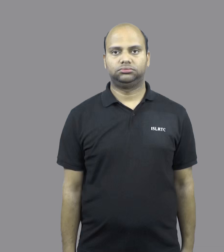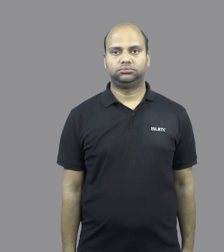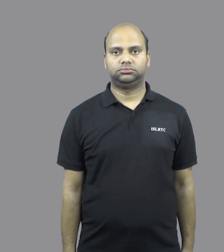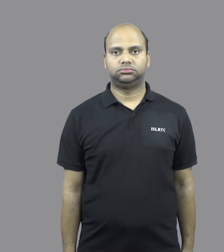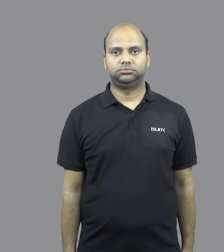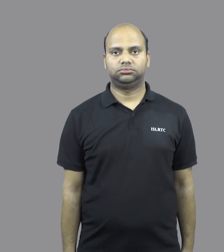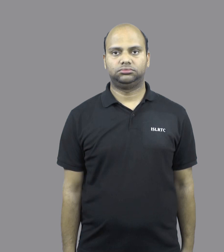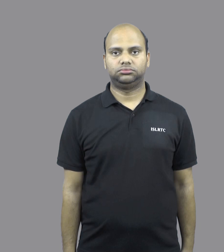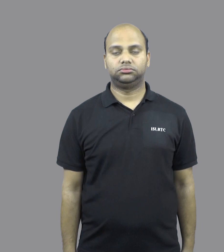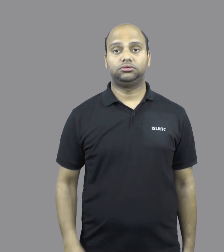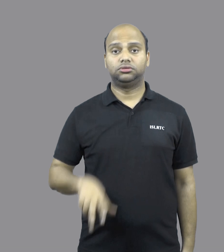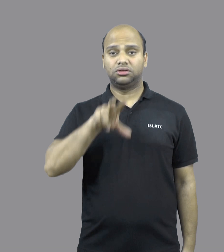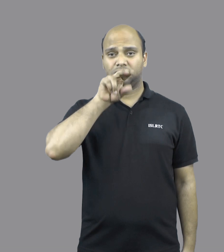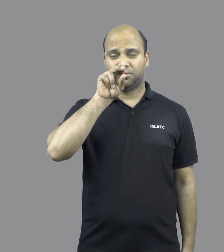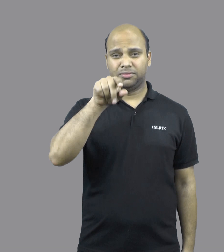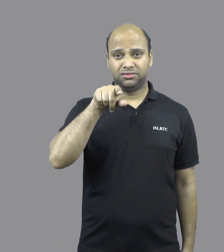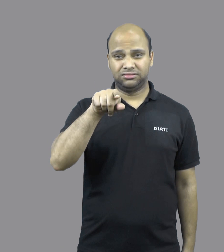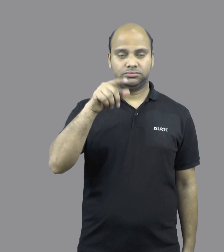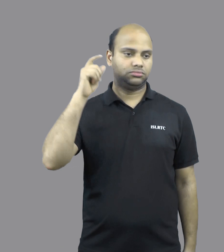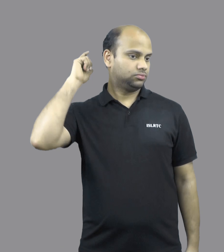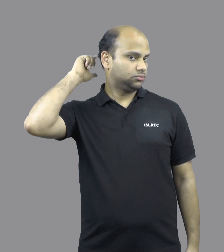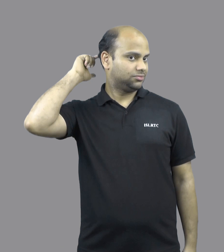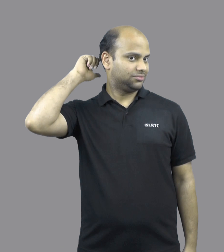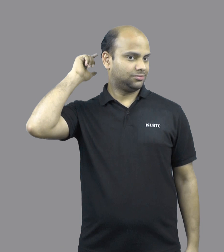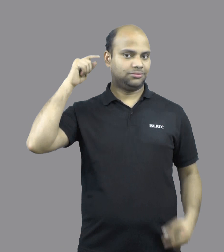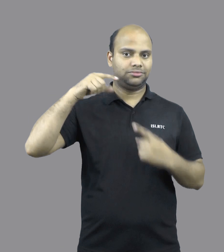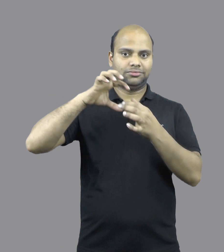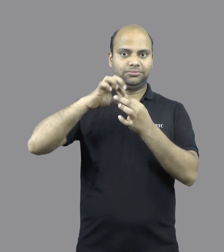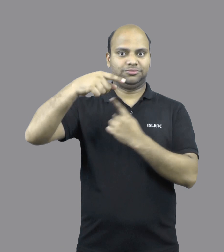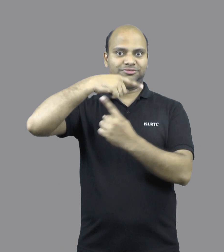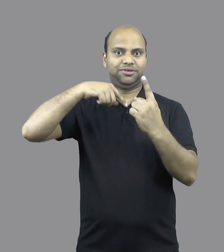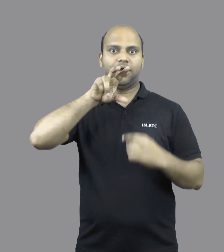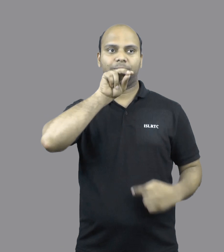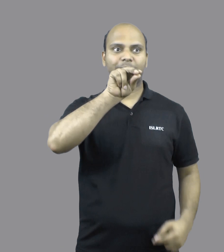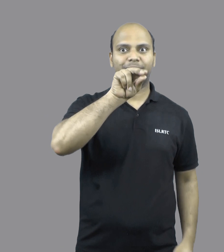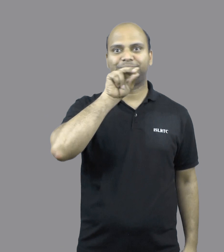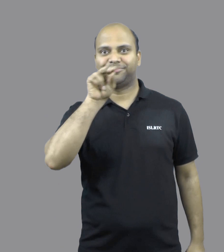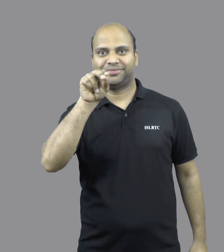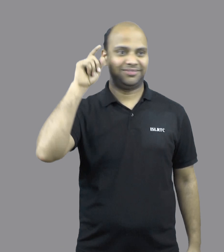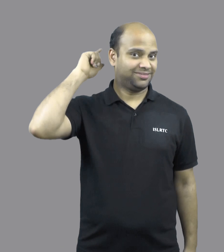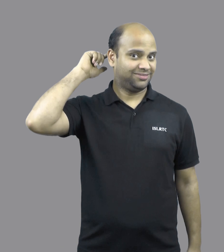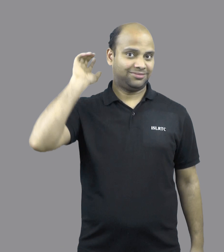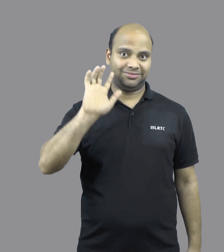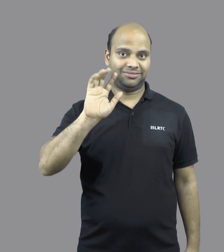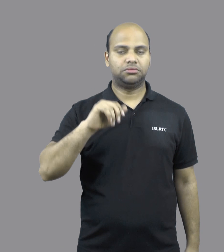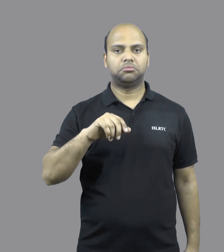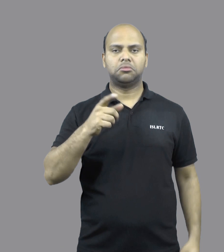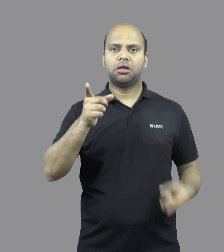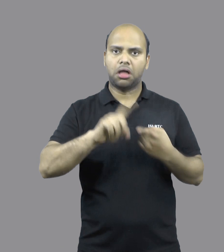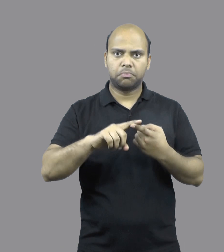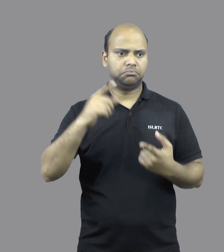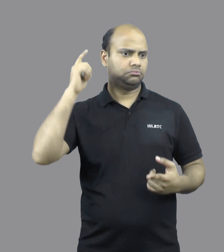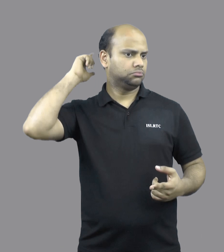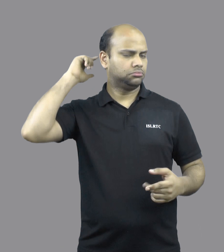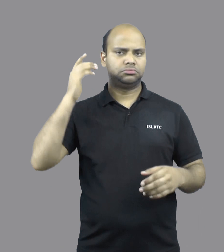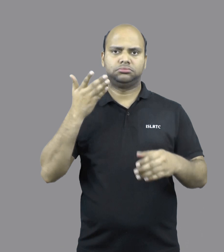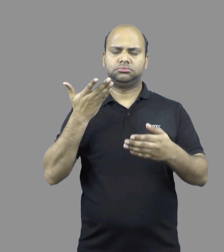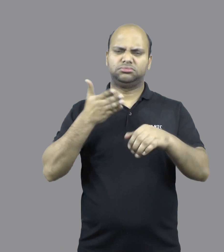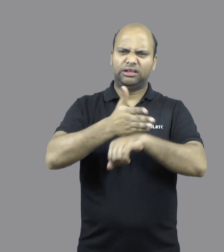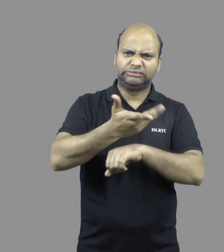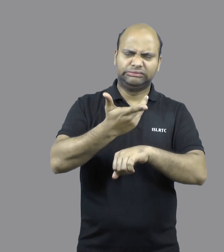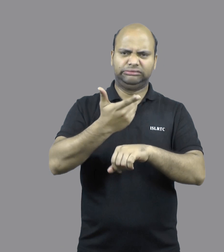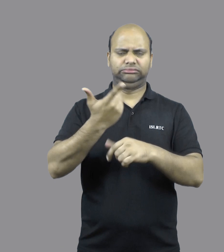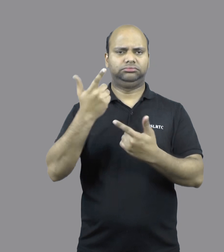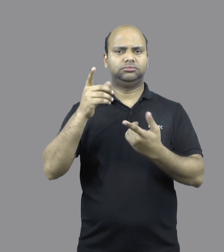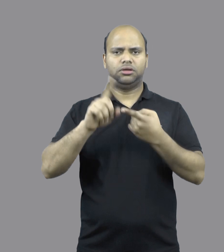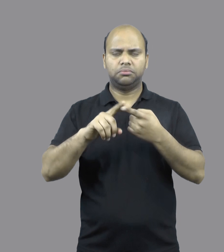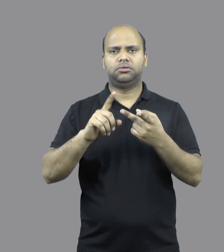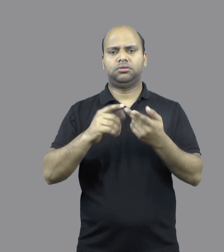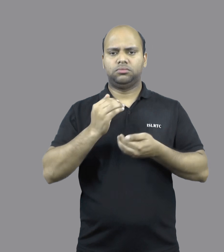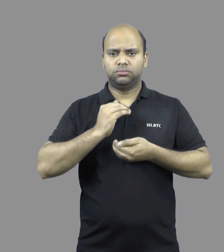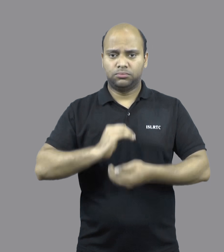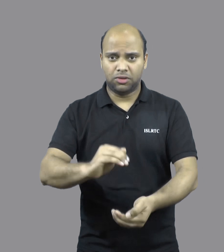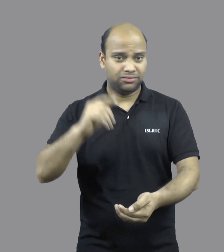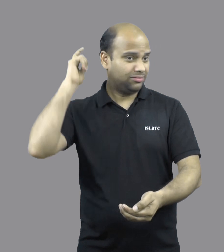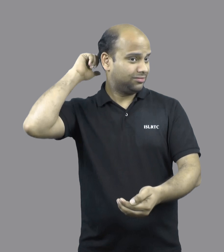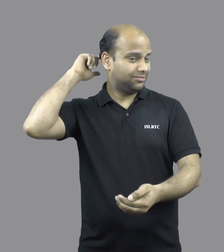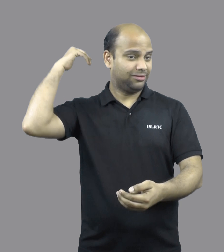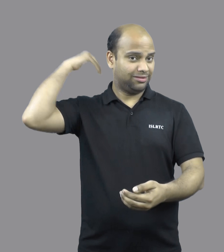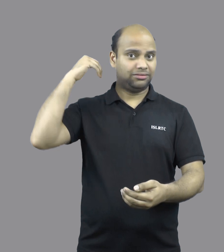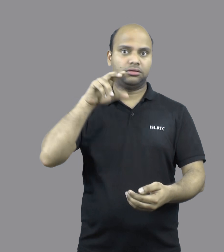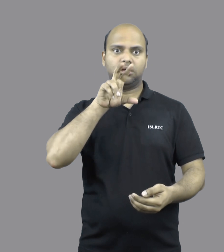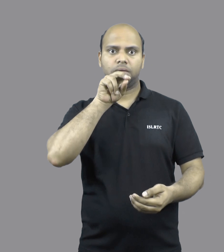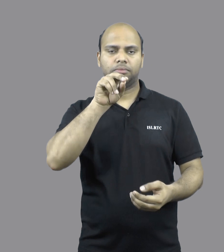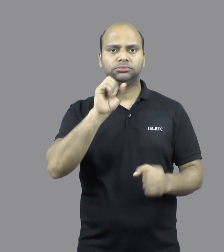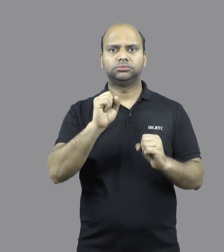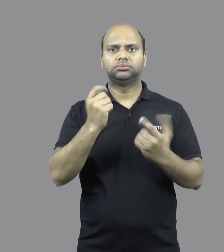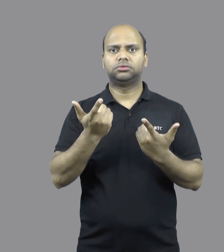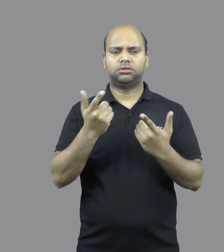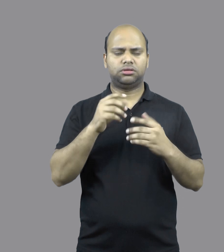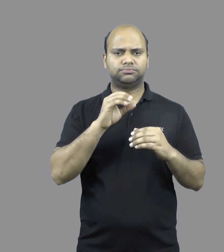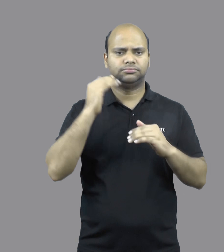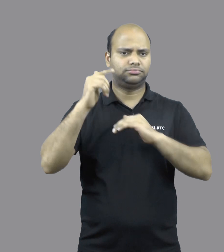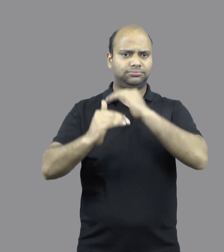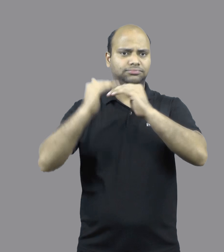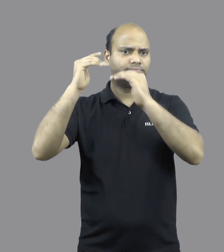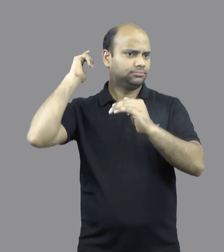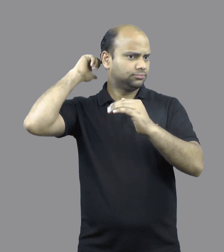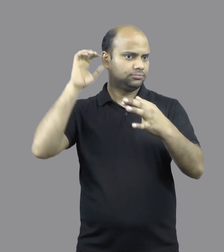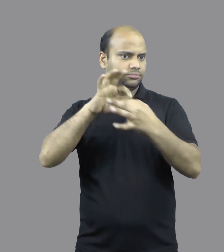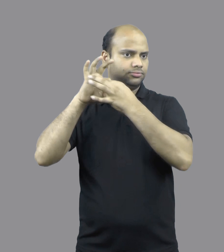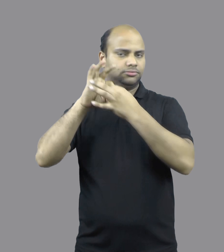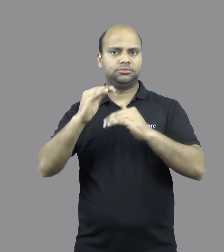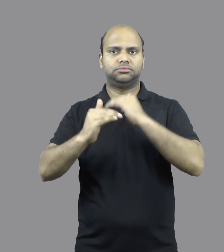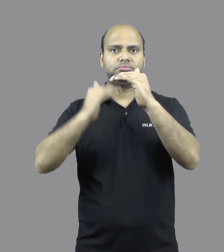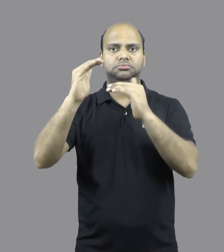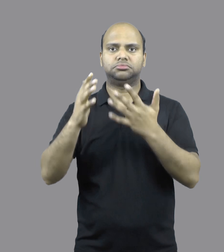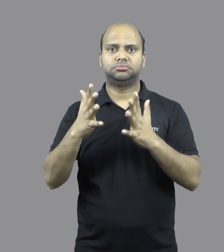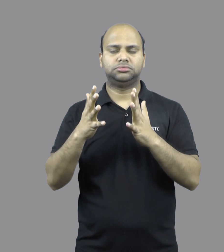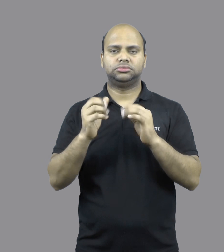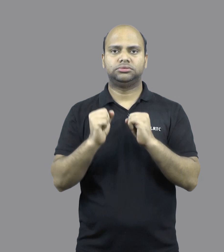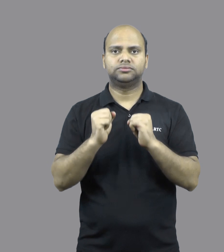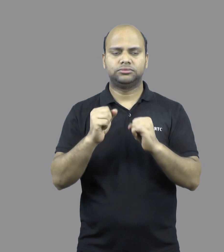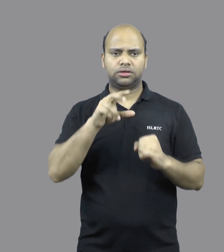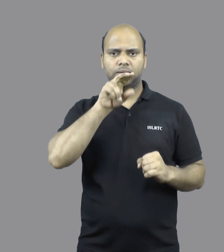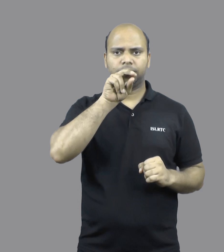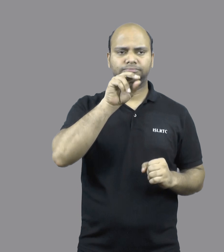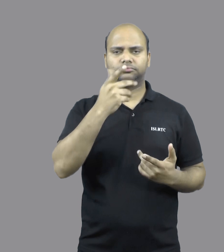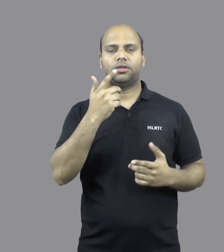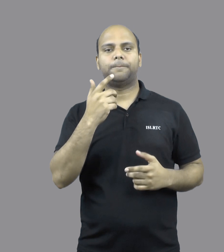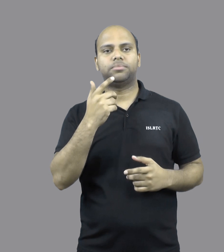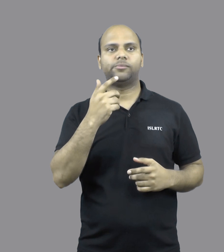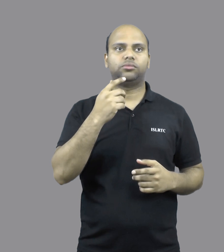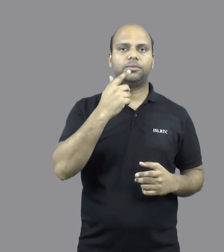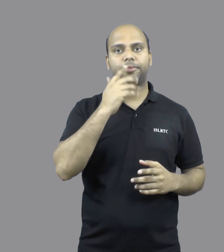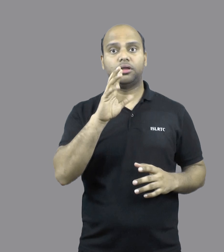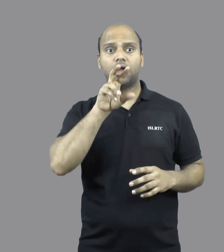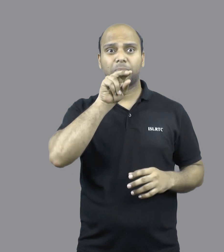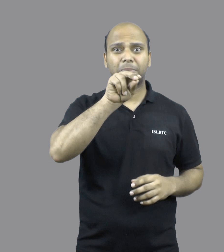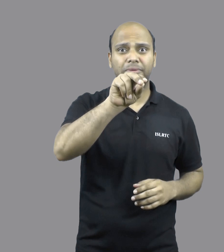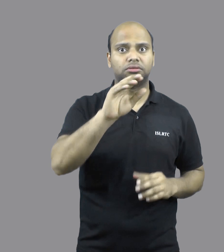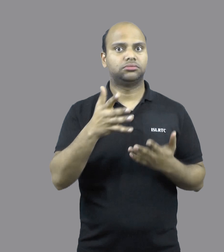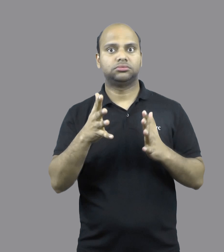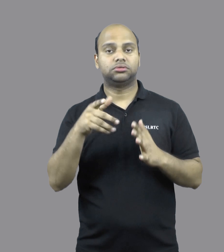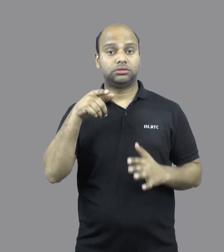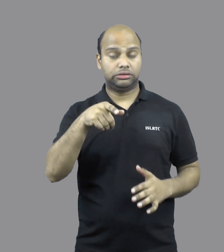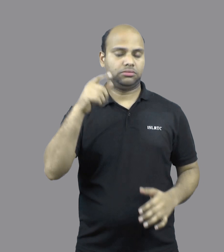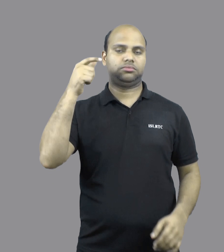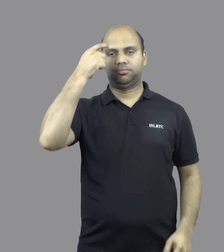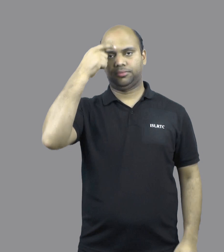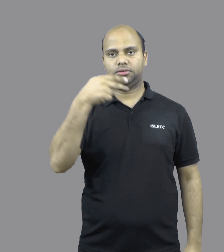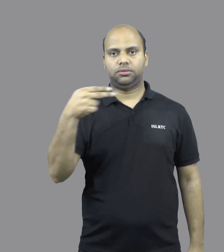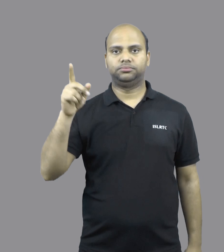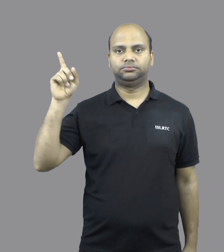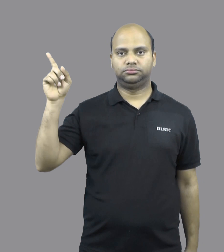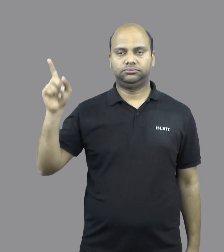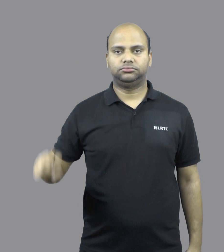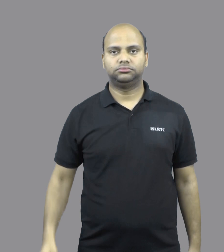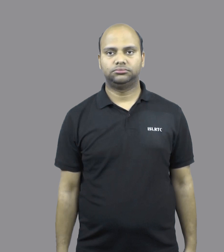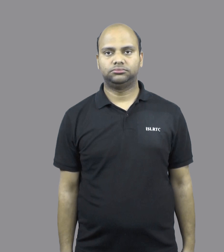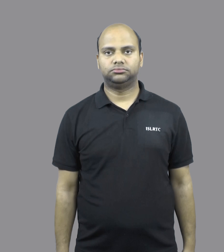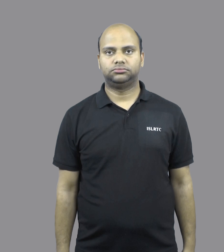Aphasia